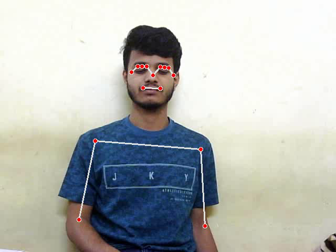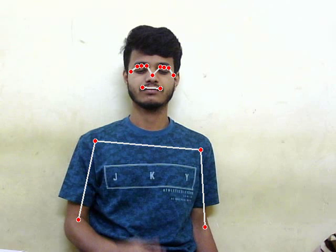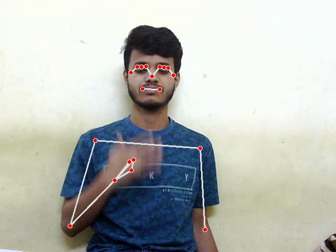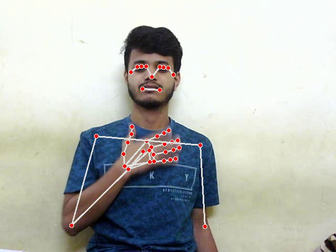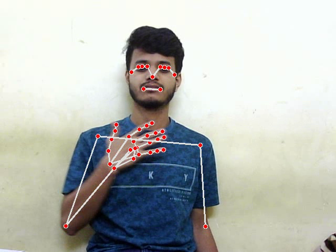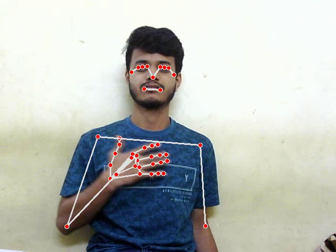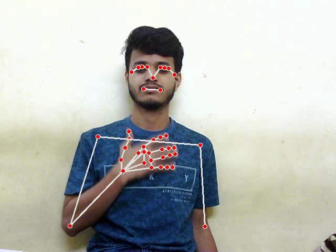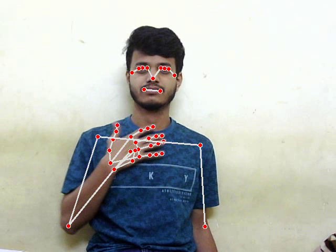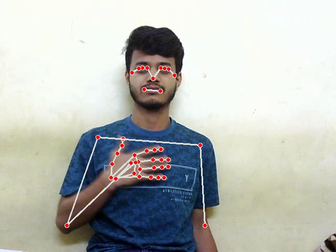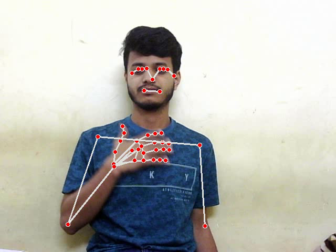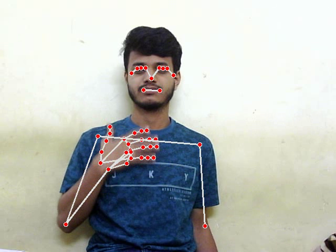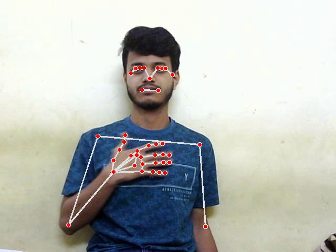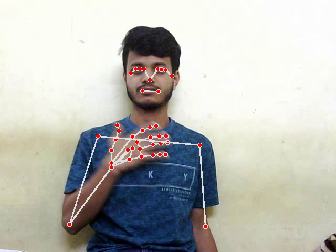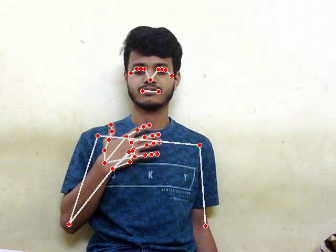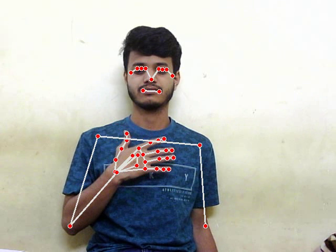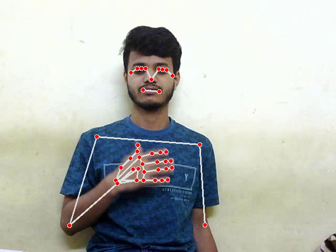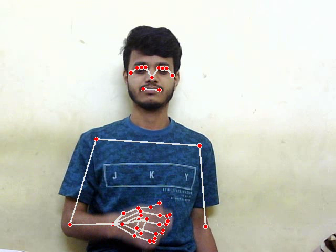please